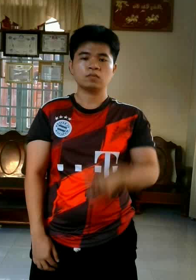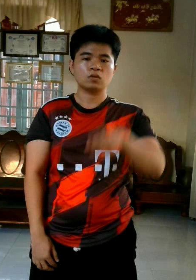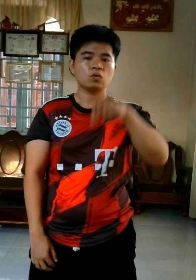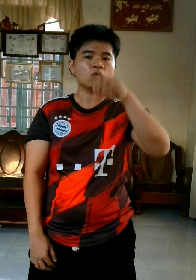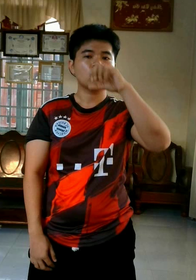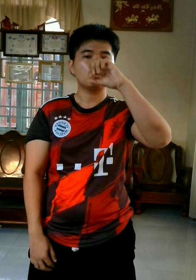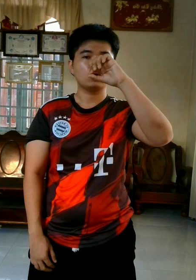uong nuoc